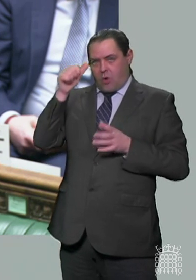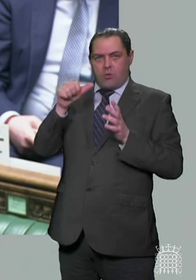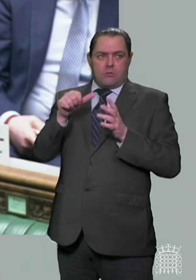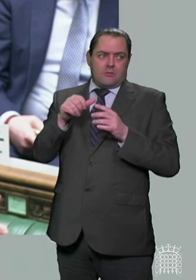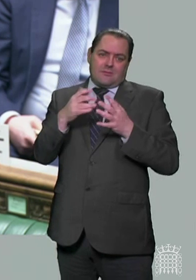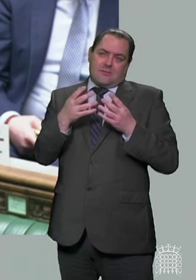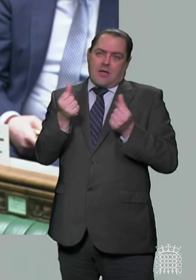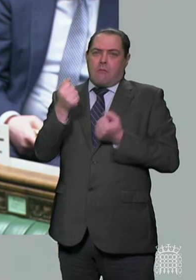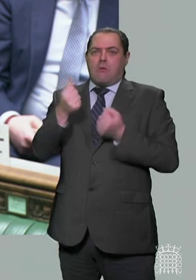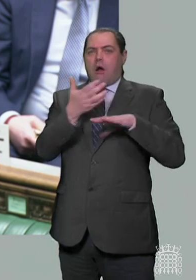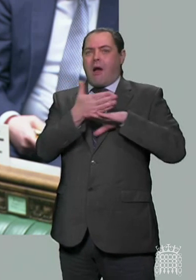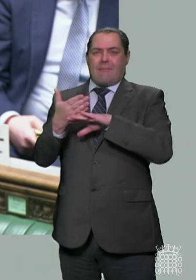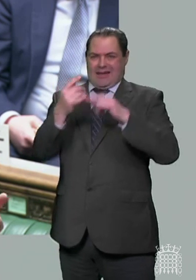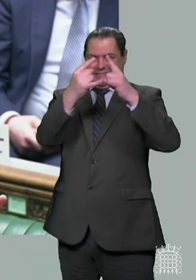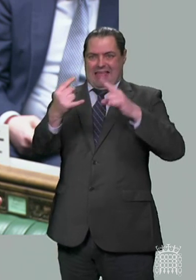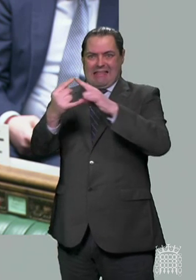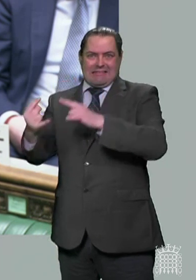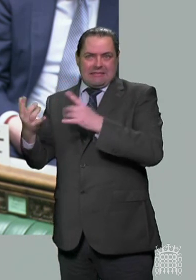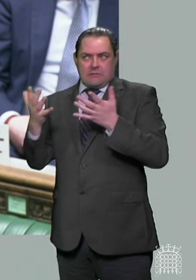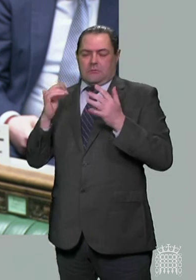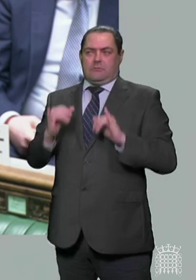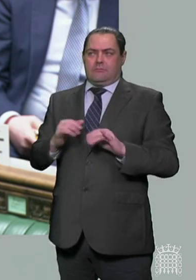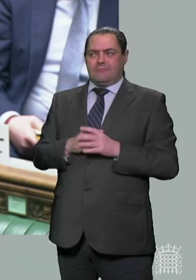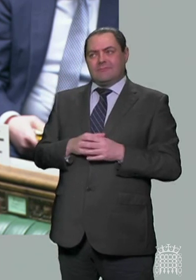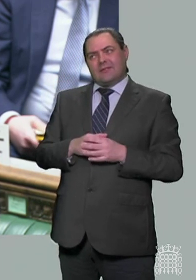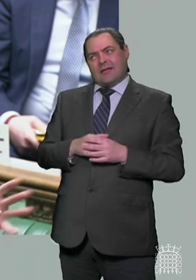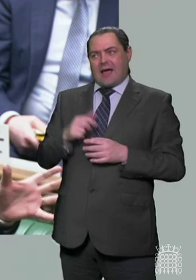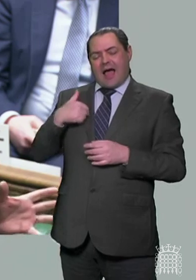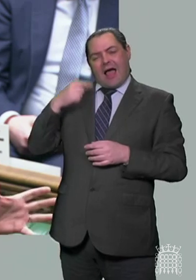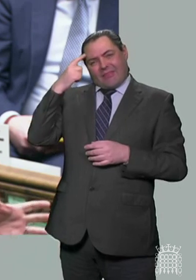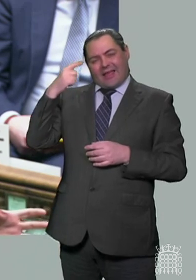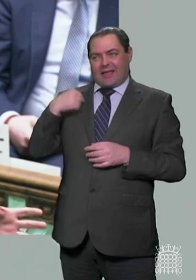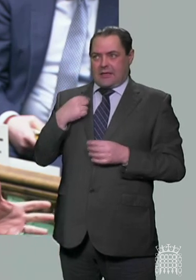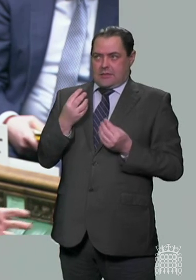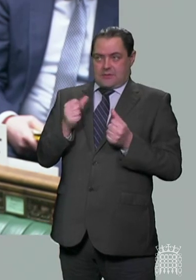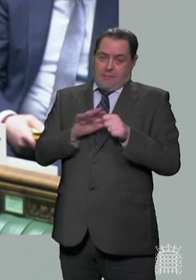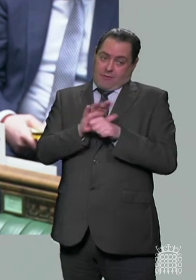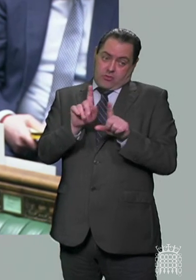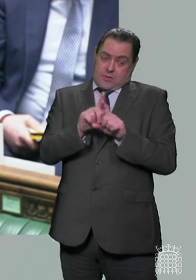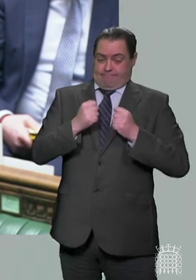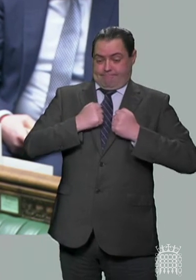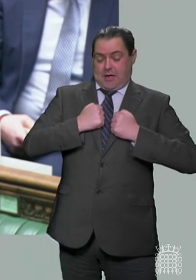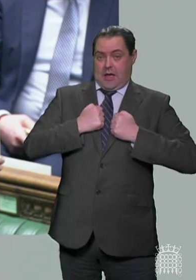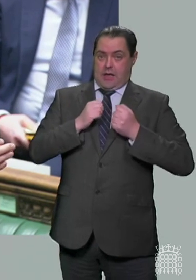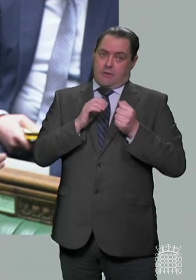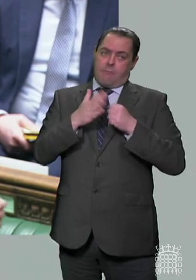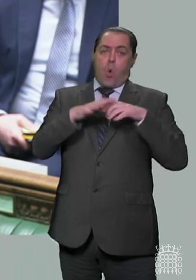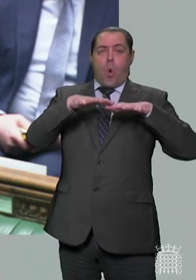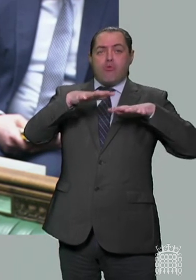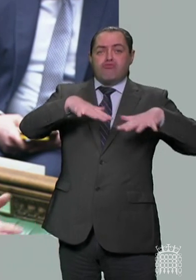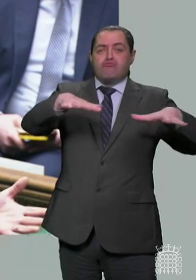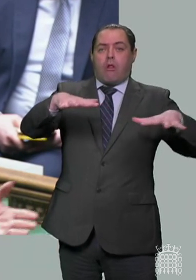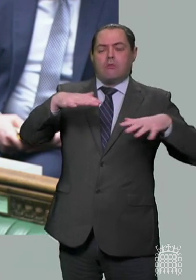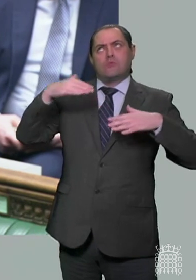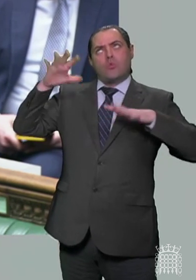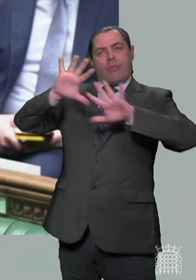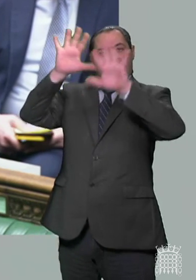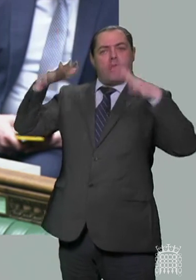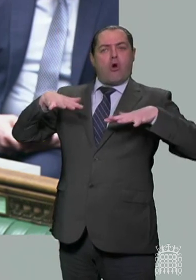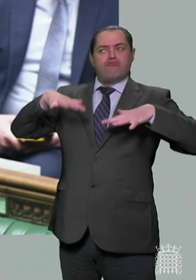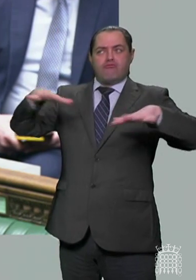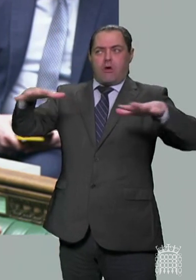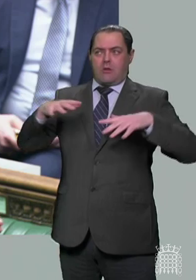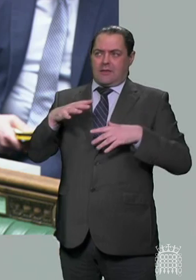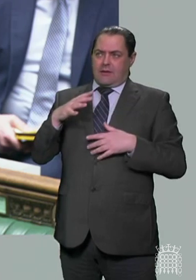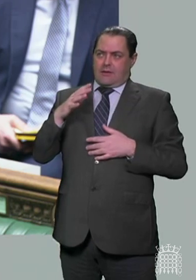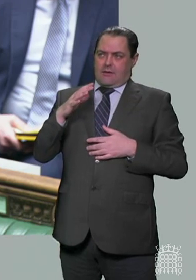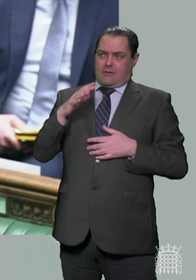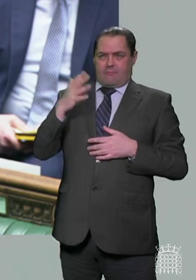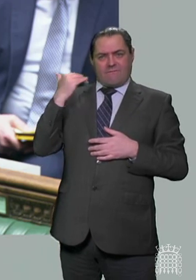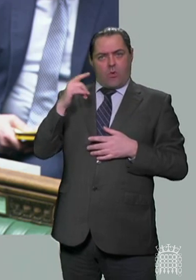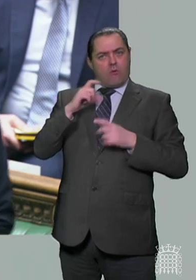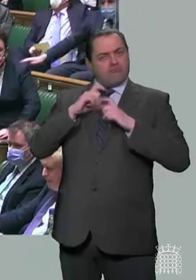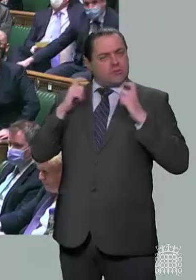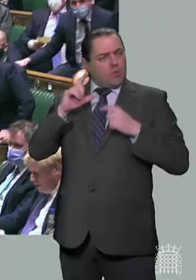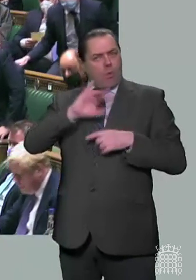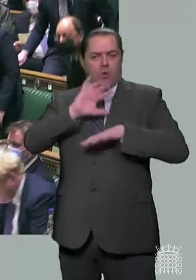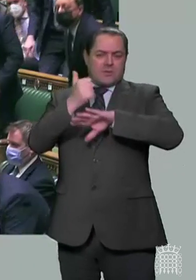However, in a helpful way, I ask whether my right honourable Friend does not think it would be right to enact, in areas such as mine—more rural areas going north—the big Nightingale centres like we had in Preston.